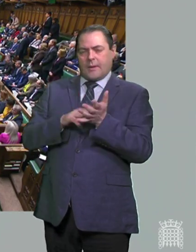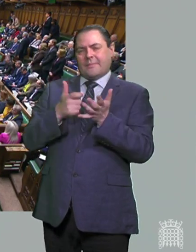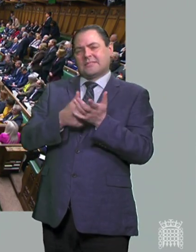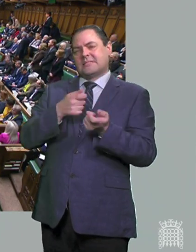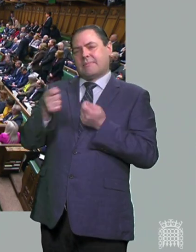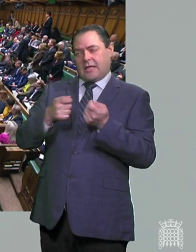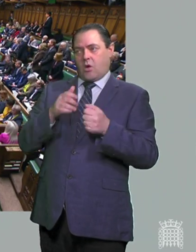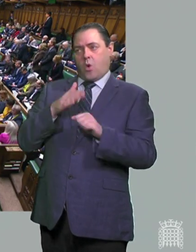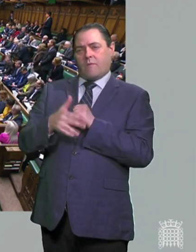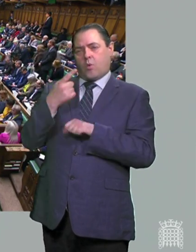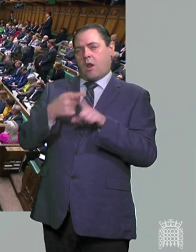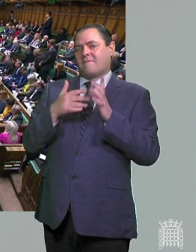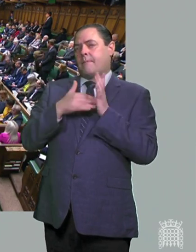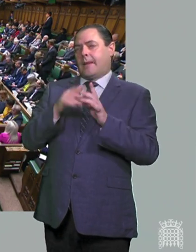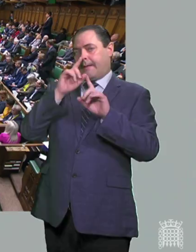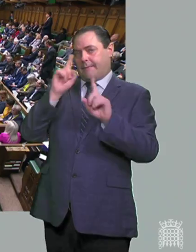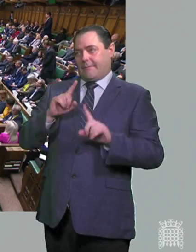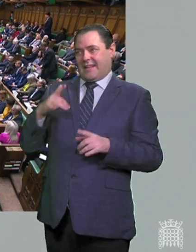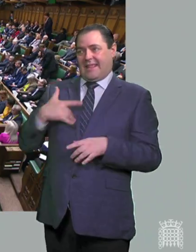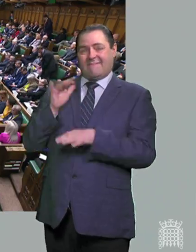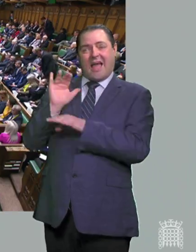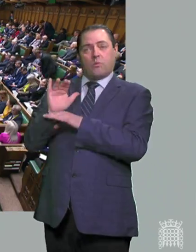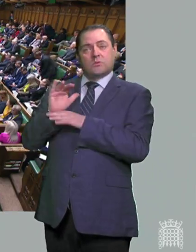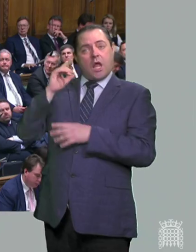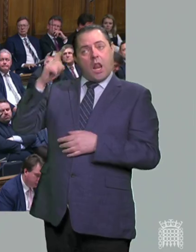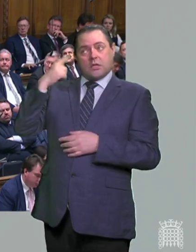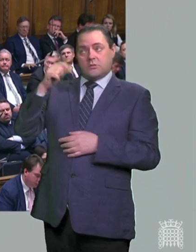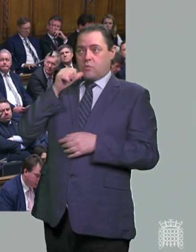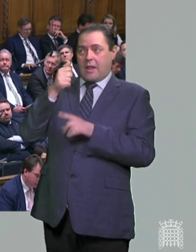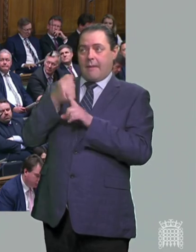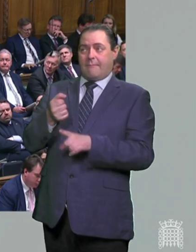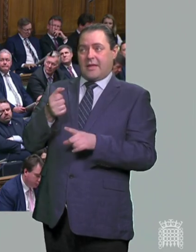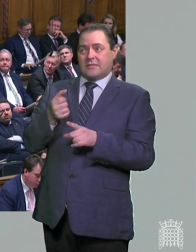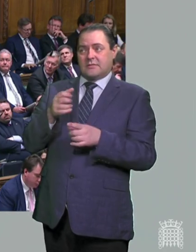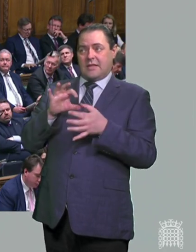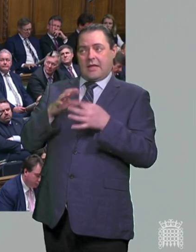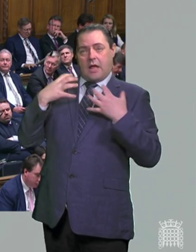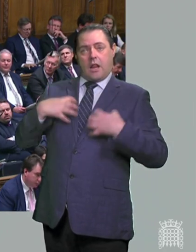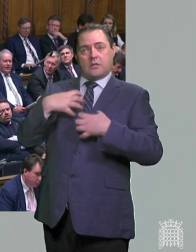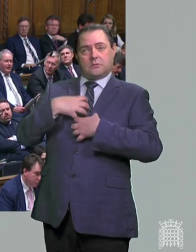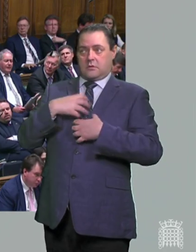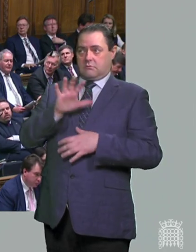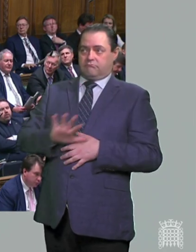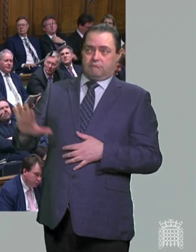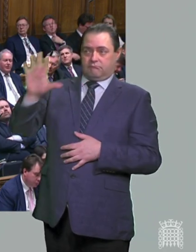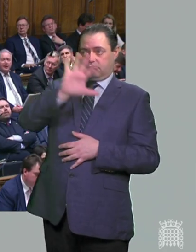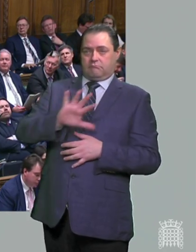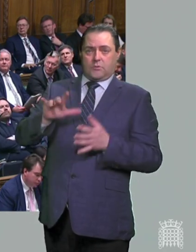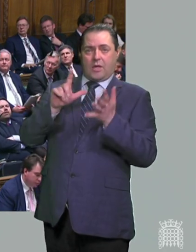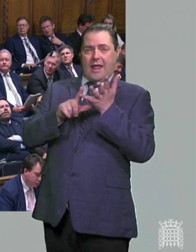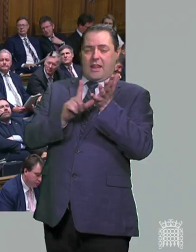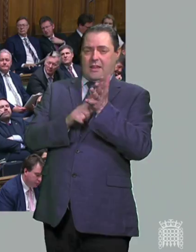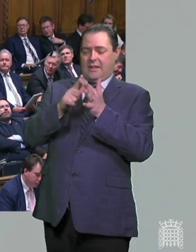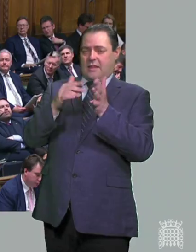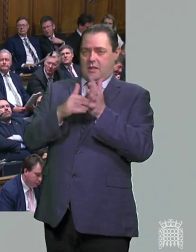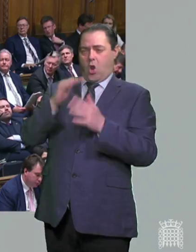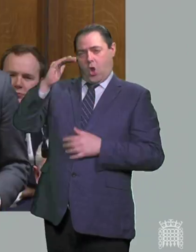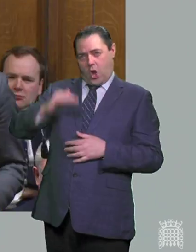More than 1.5 million people living outside London stand to be impacted by the Mayor’s new London-wide ultra low emission zone.